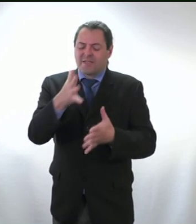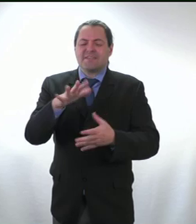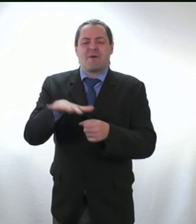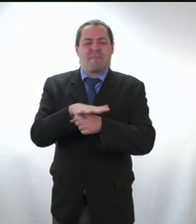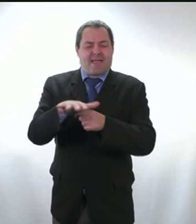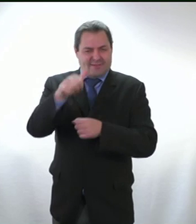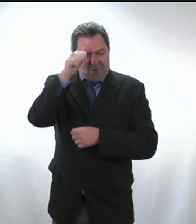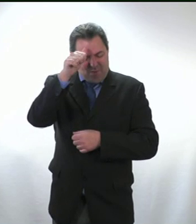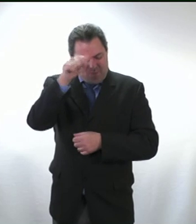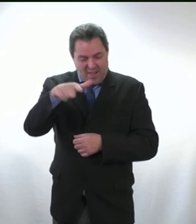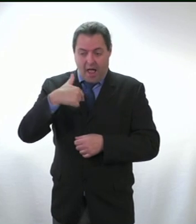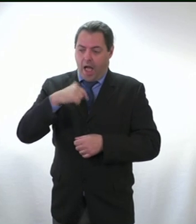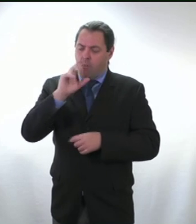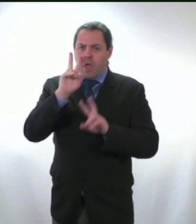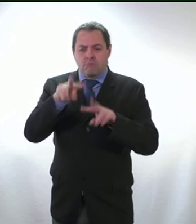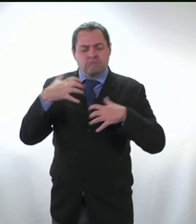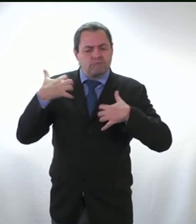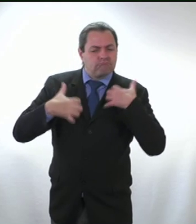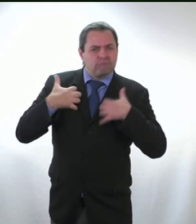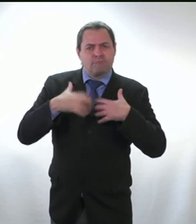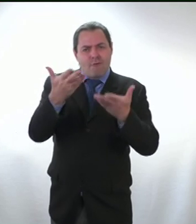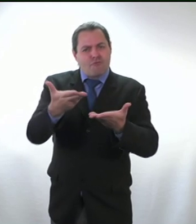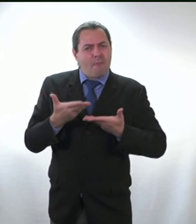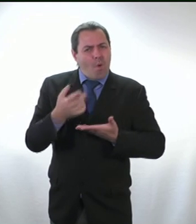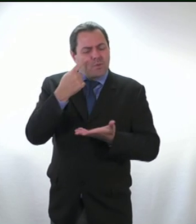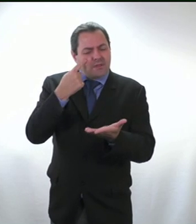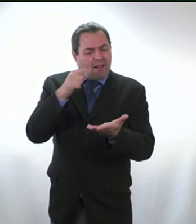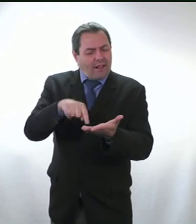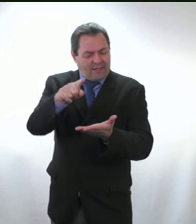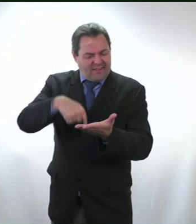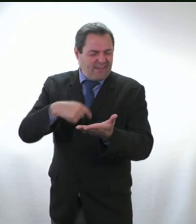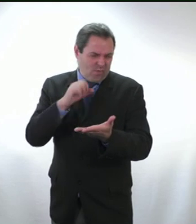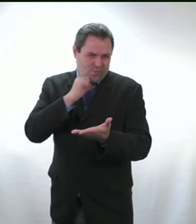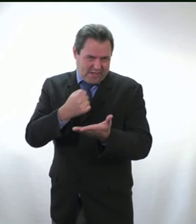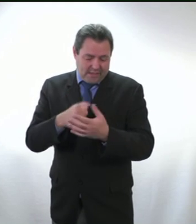I will certainly look with interest at my hon. Friend’s suggestion.